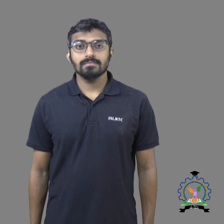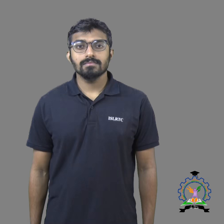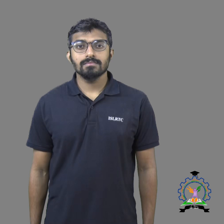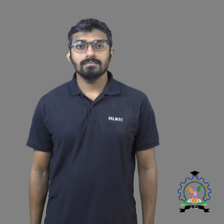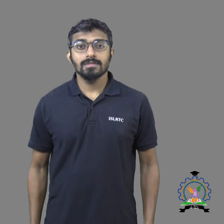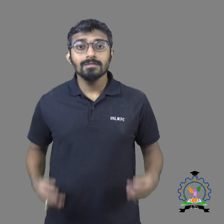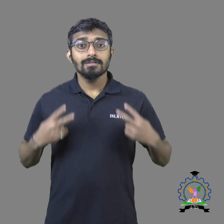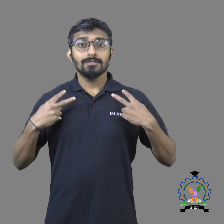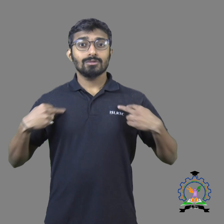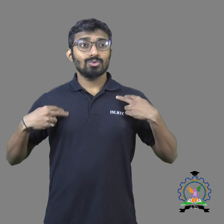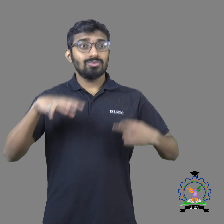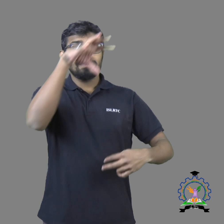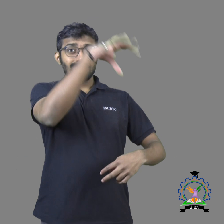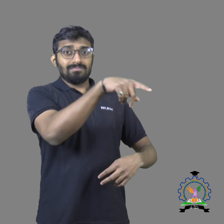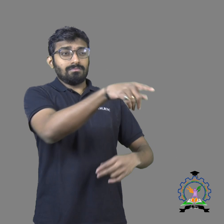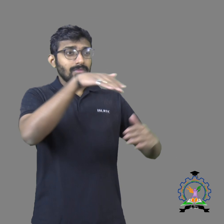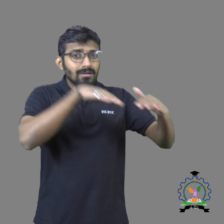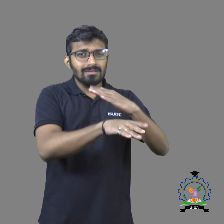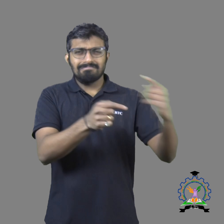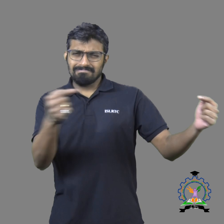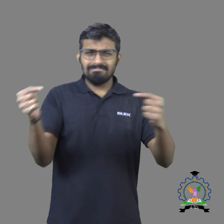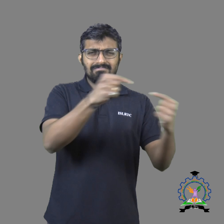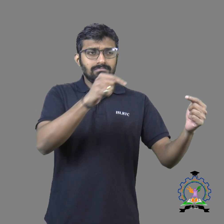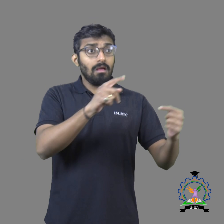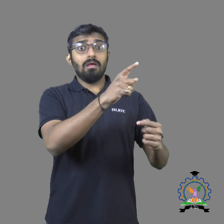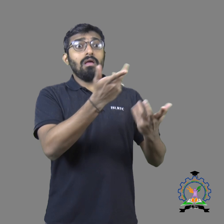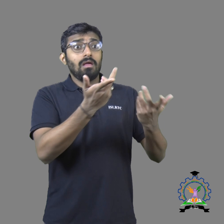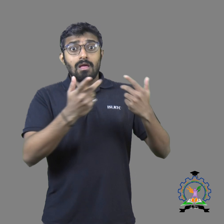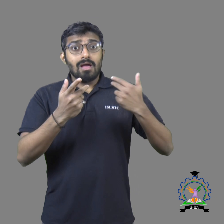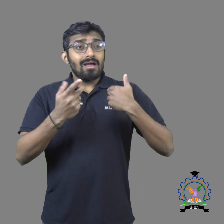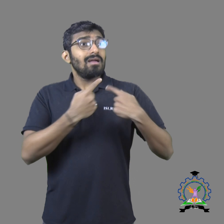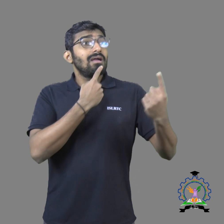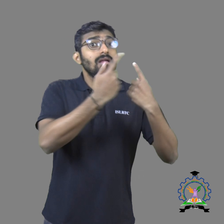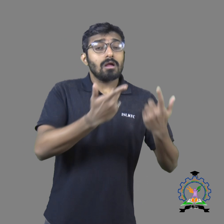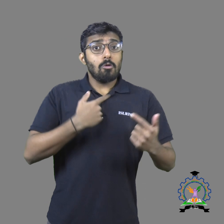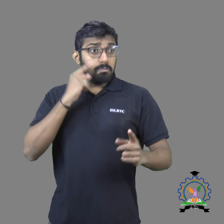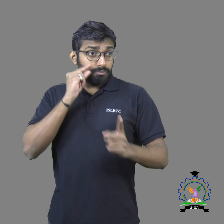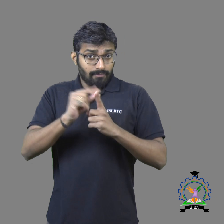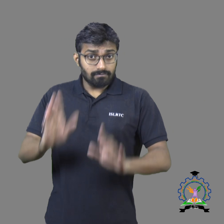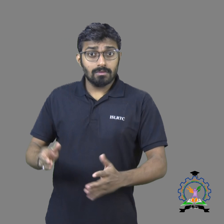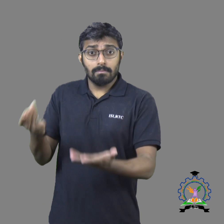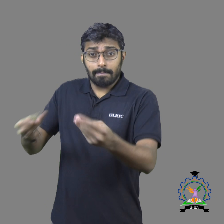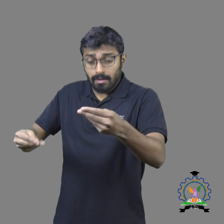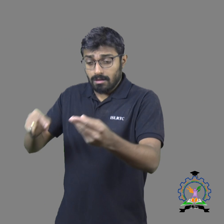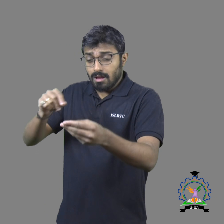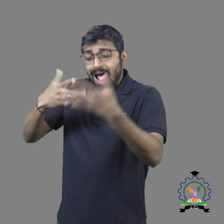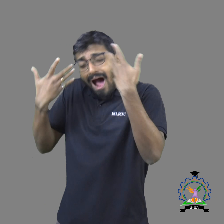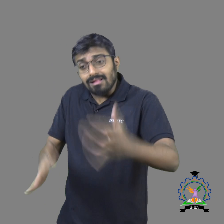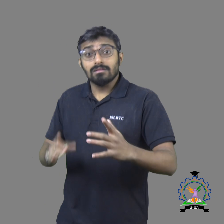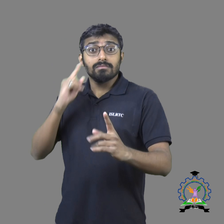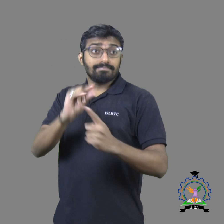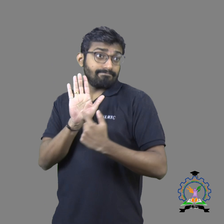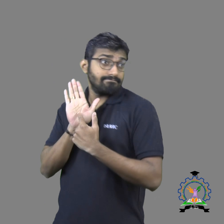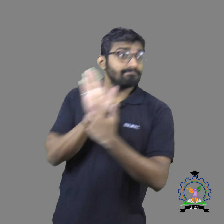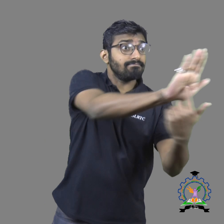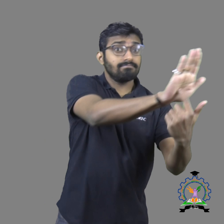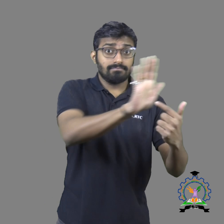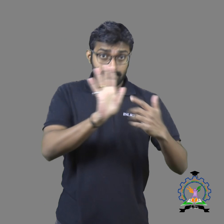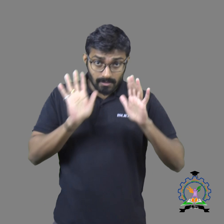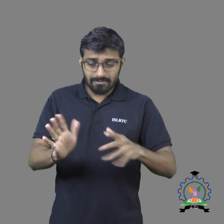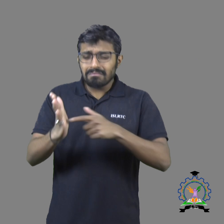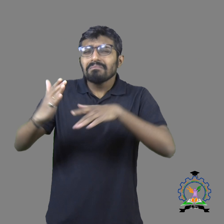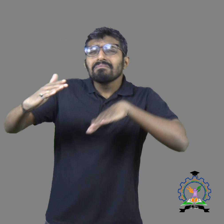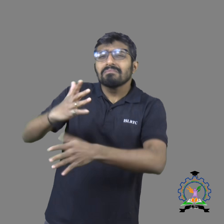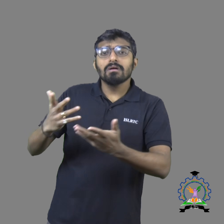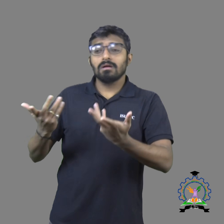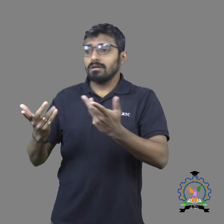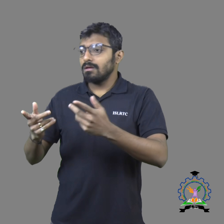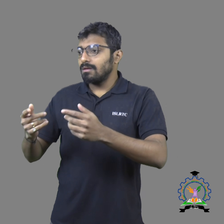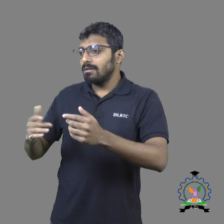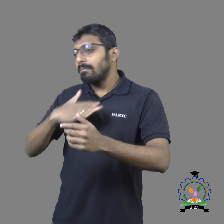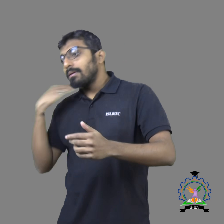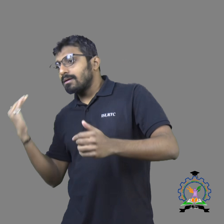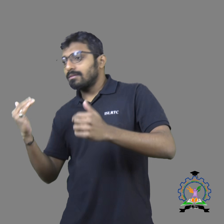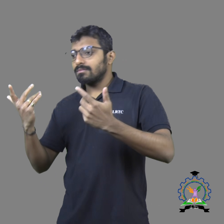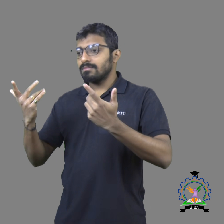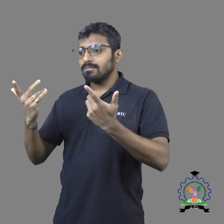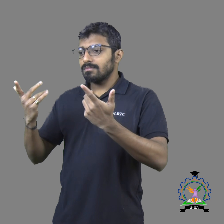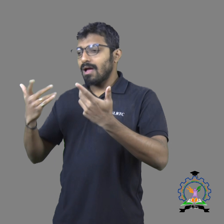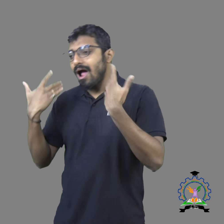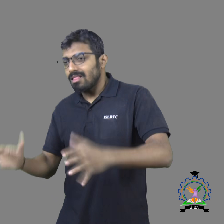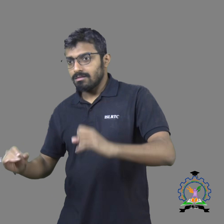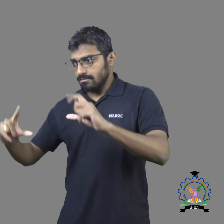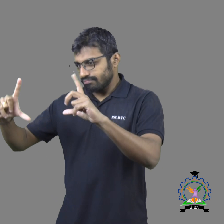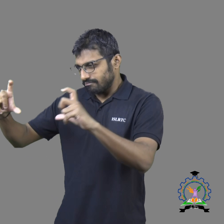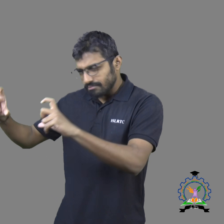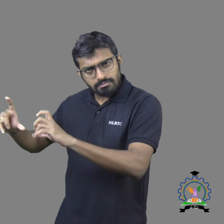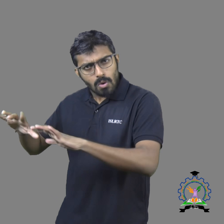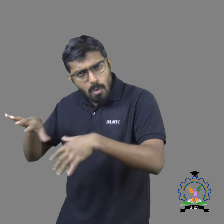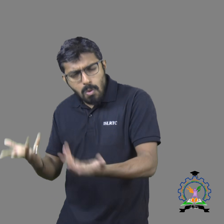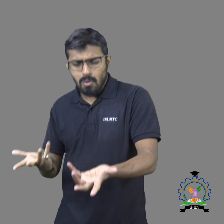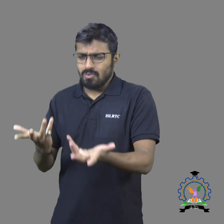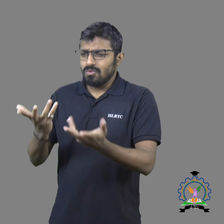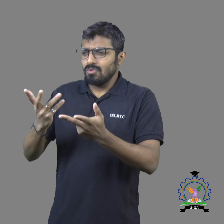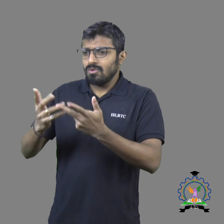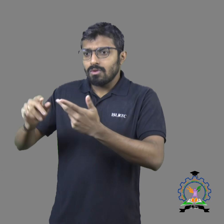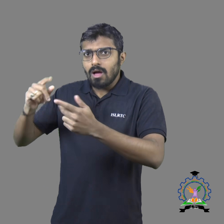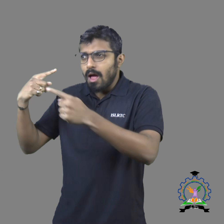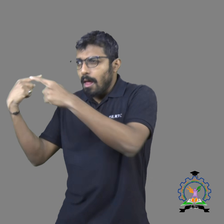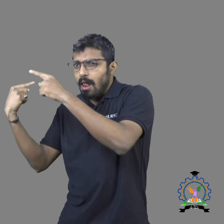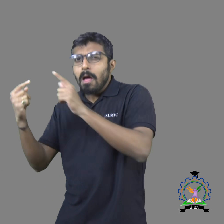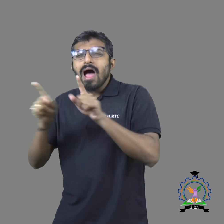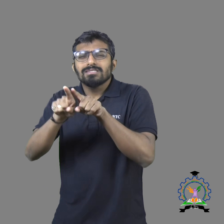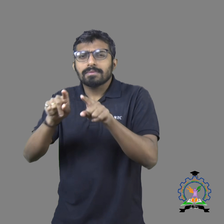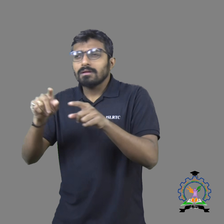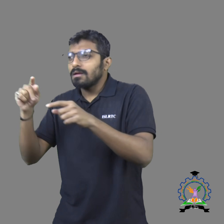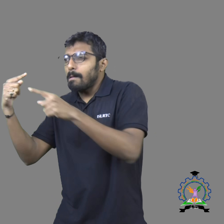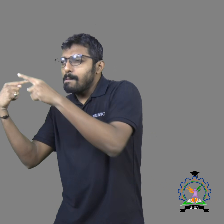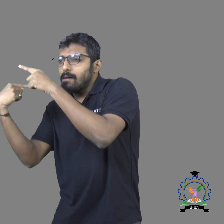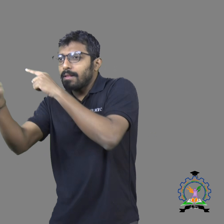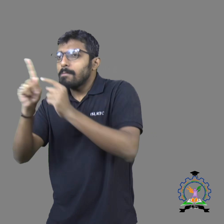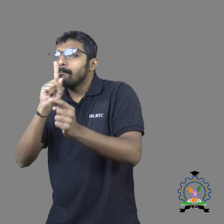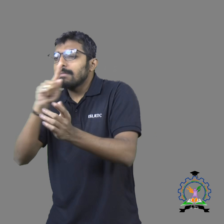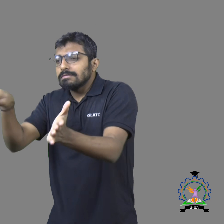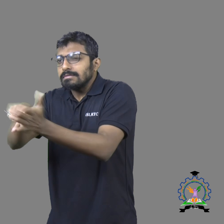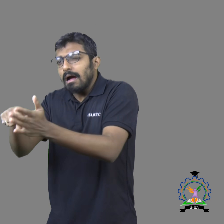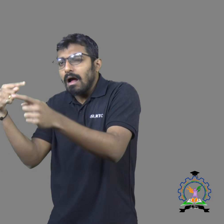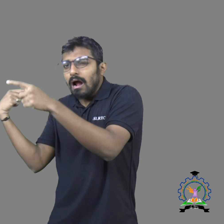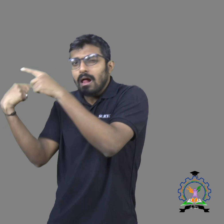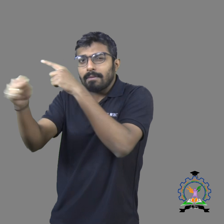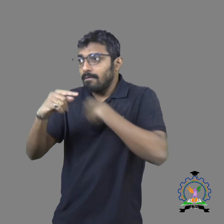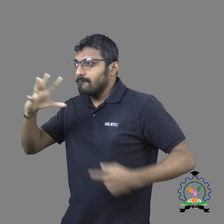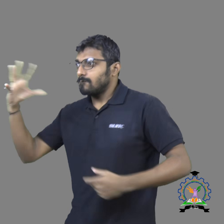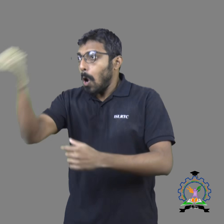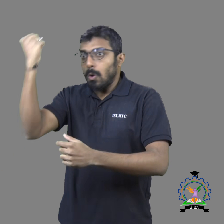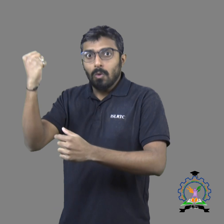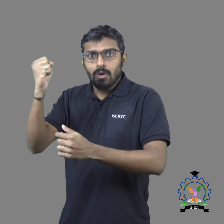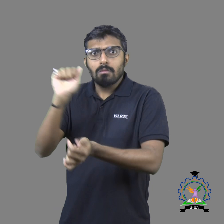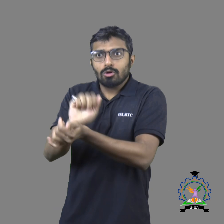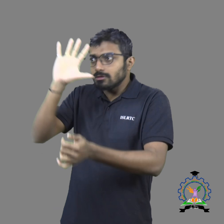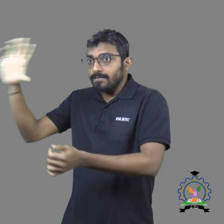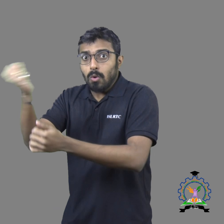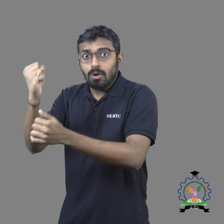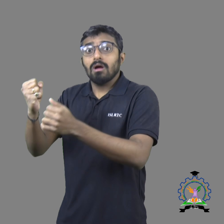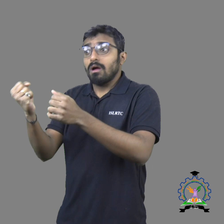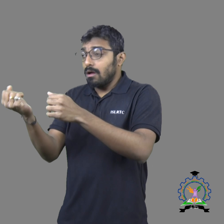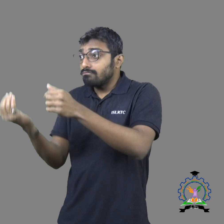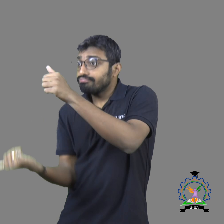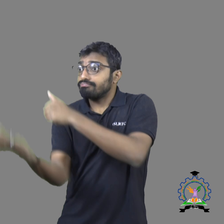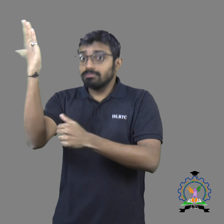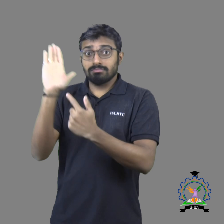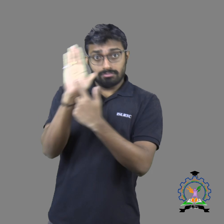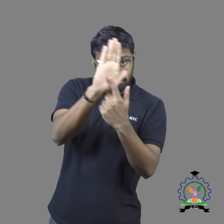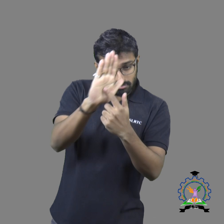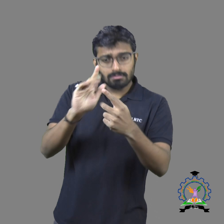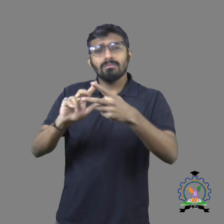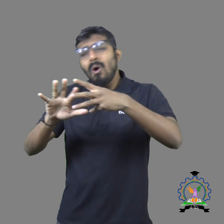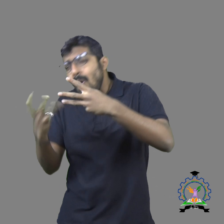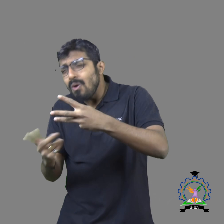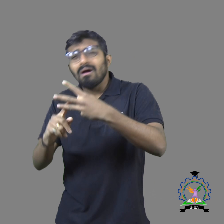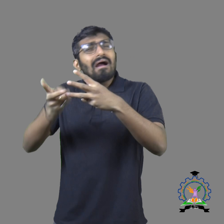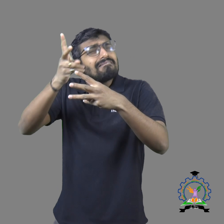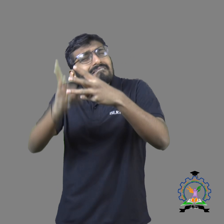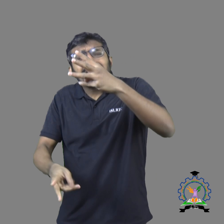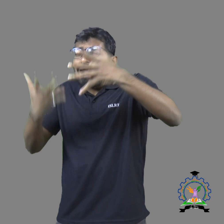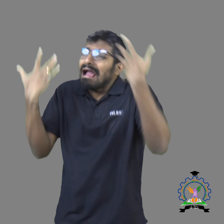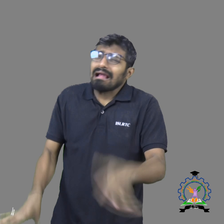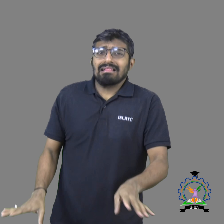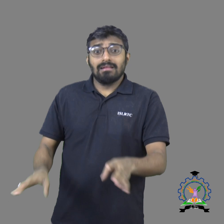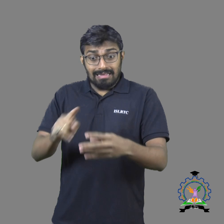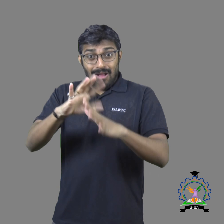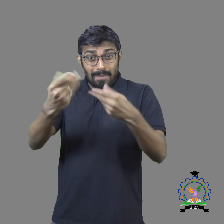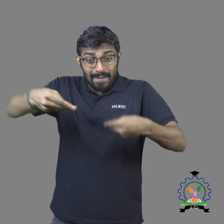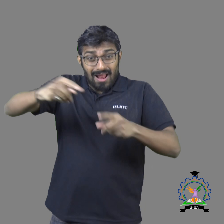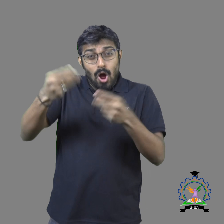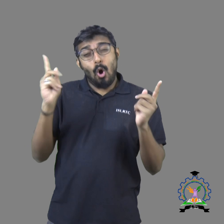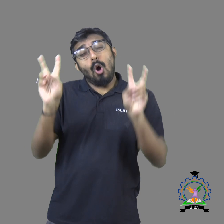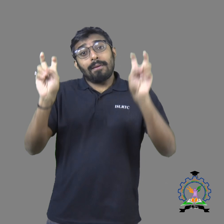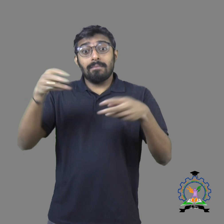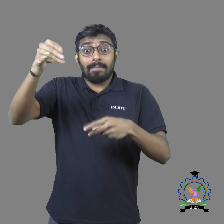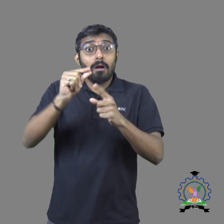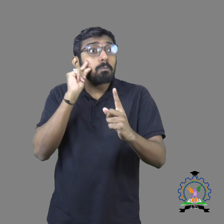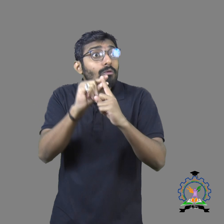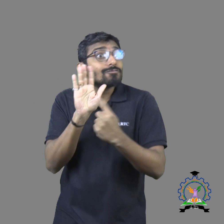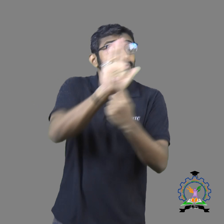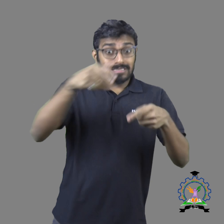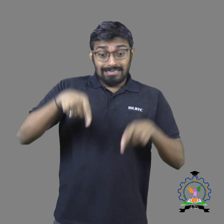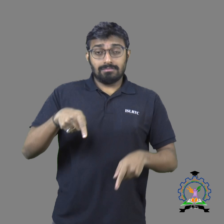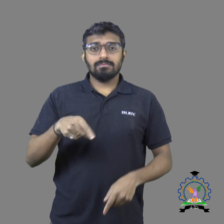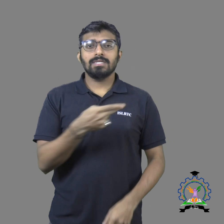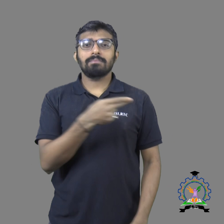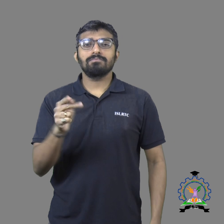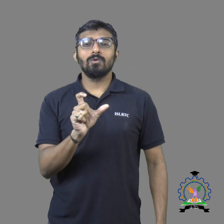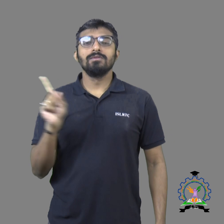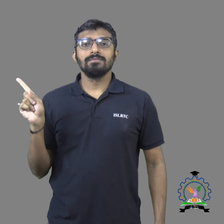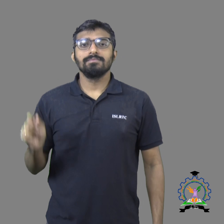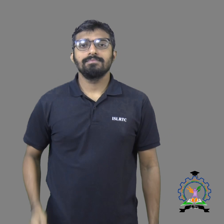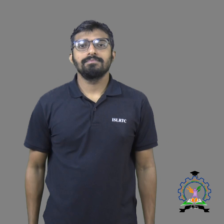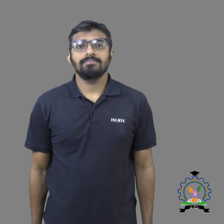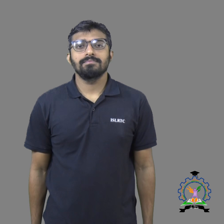Documentary Evidence Section 3 of Indian Evidence Act